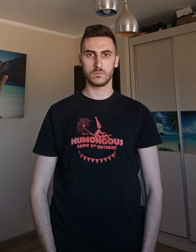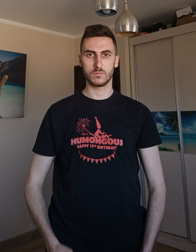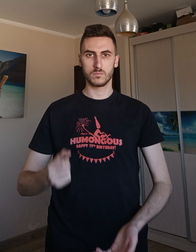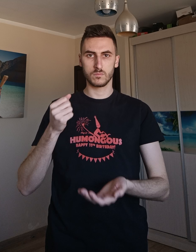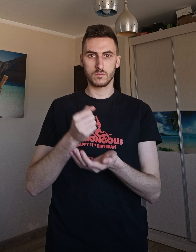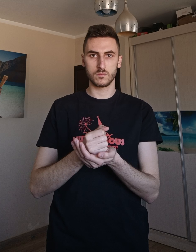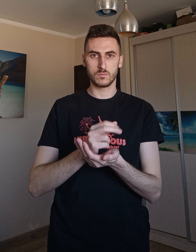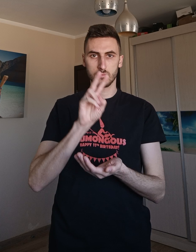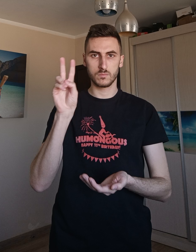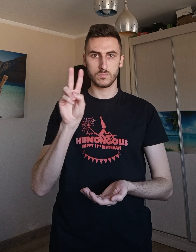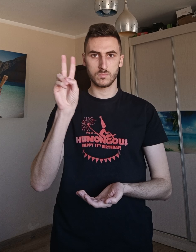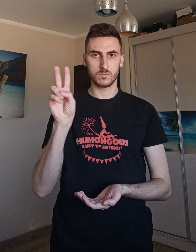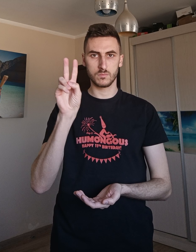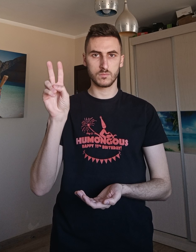תעודת זהות